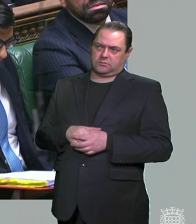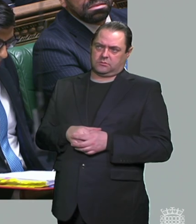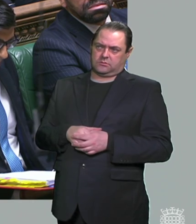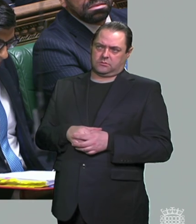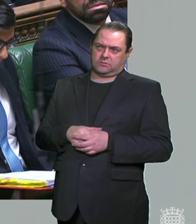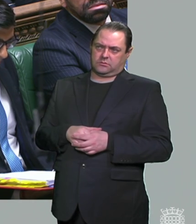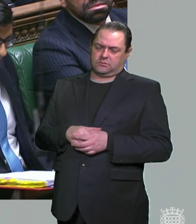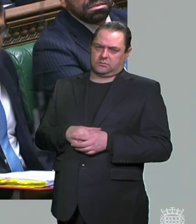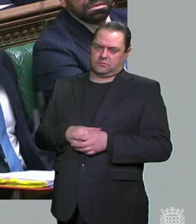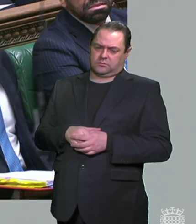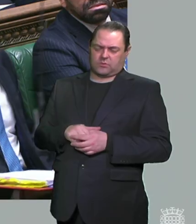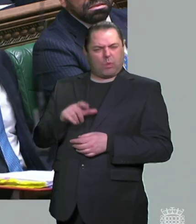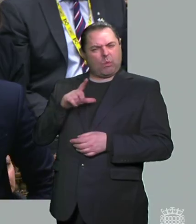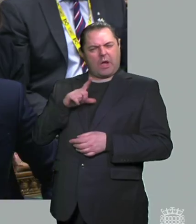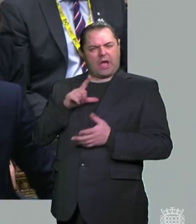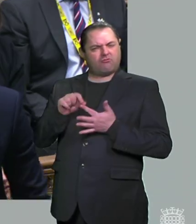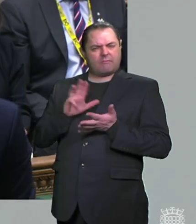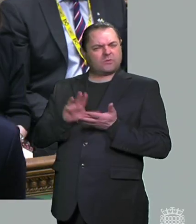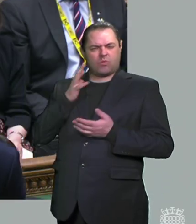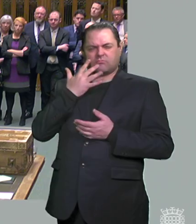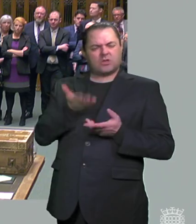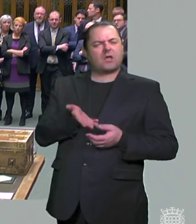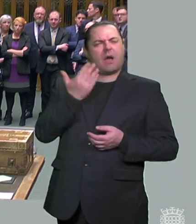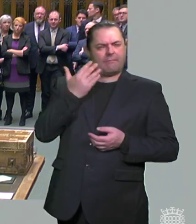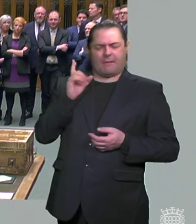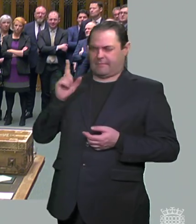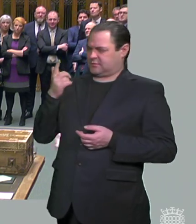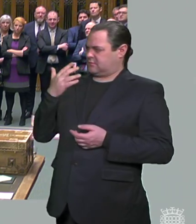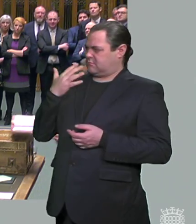What would motivate a Prime Minister to do such a thing?